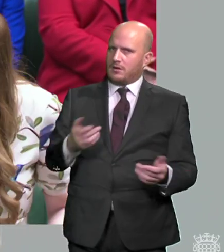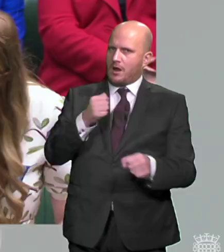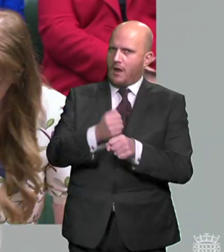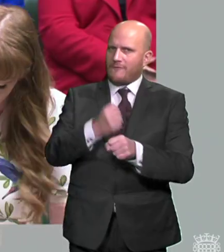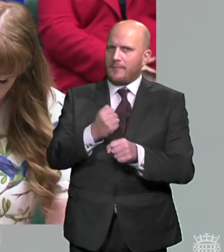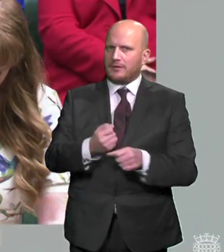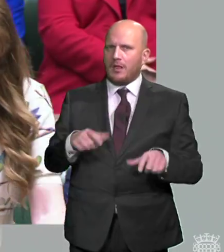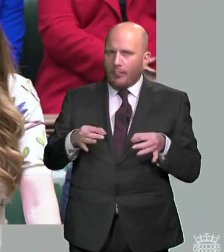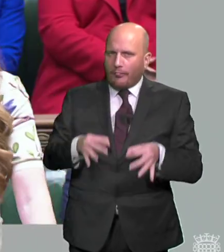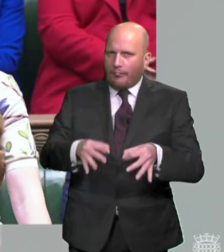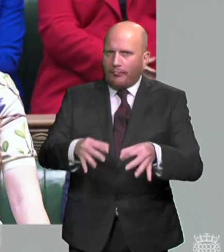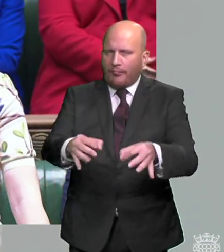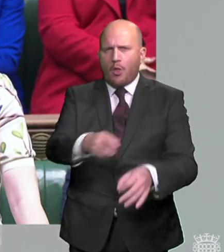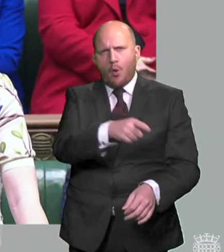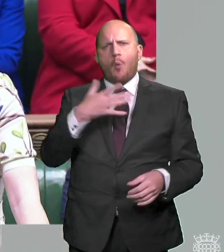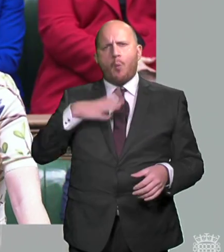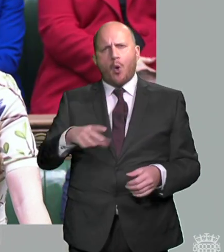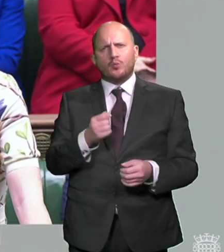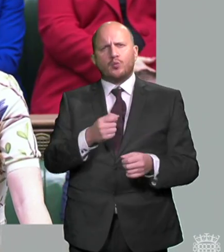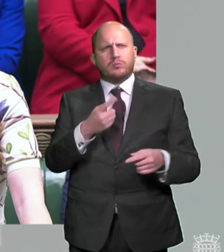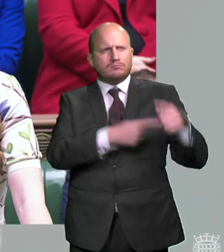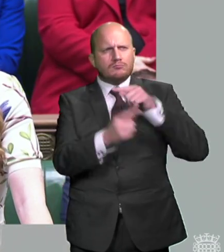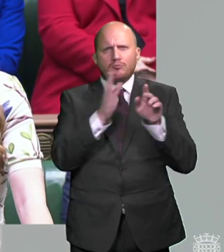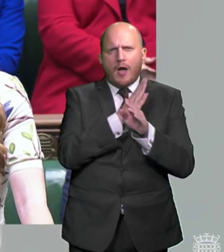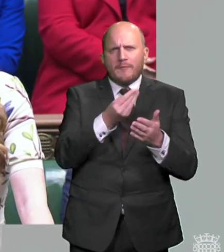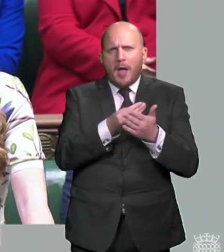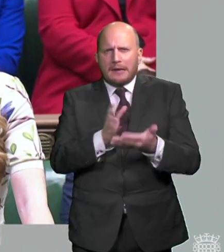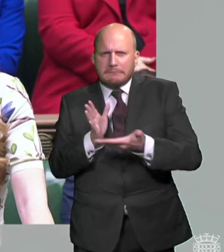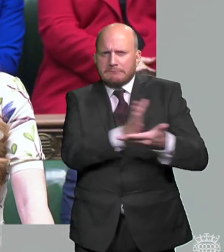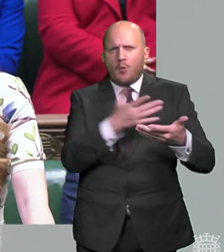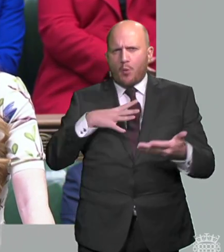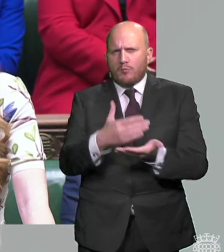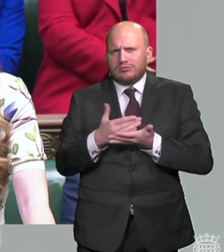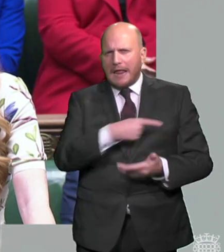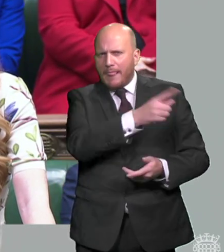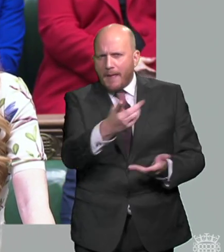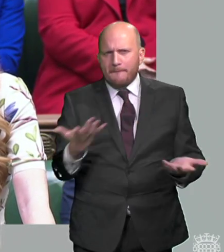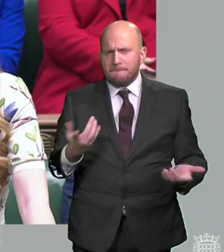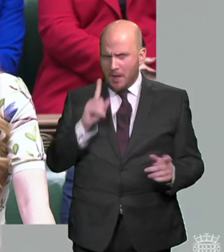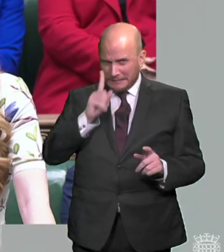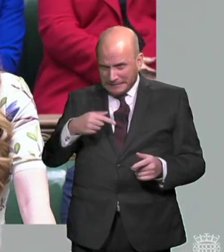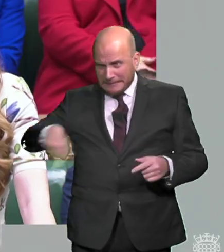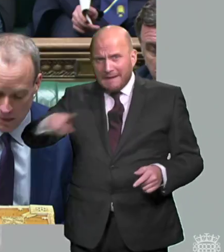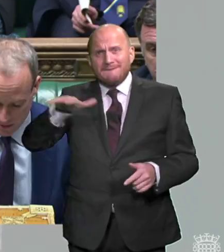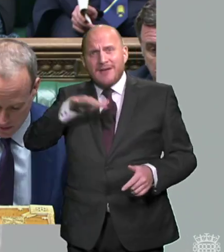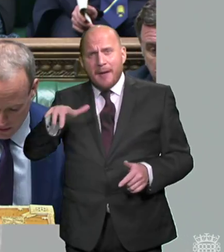We have a Budget tomorrow, and it has been briefed that tough choices will be impacting families across Britain.